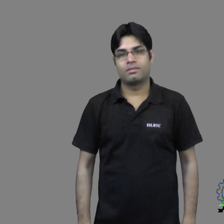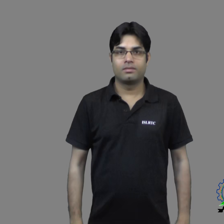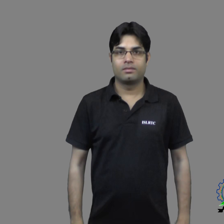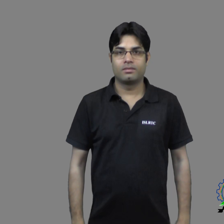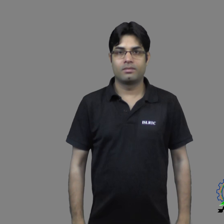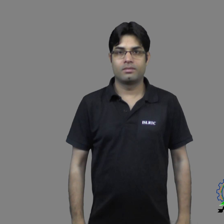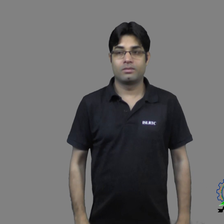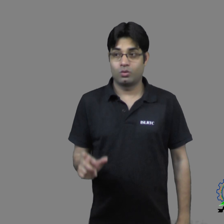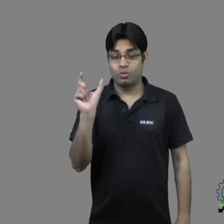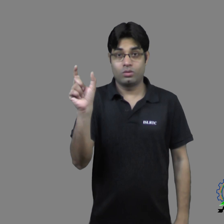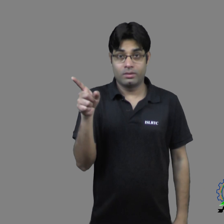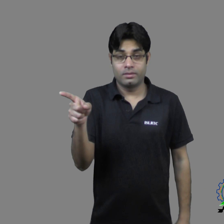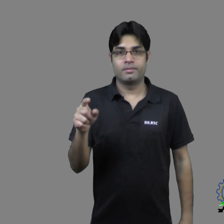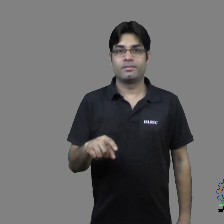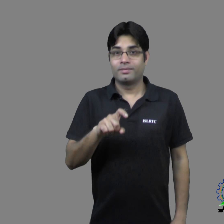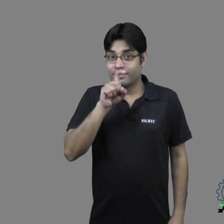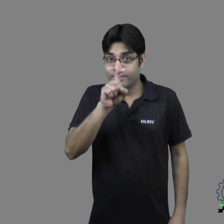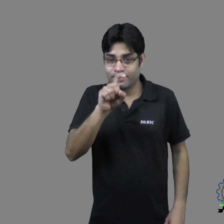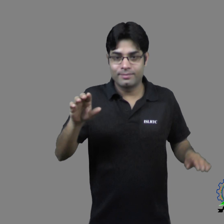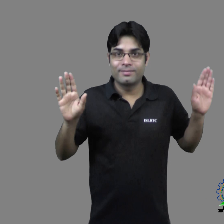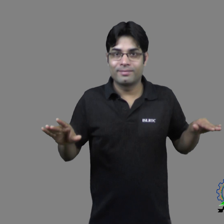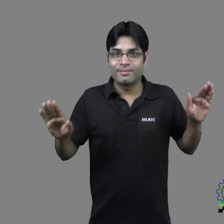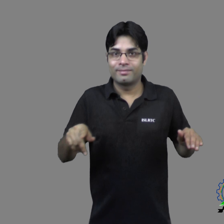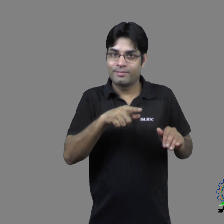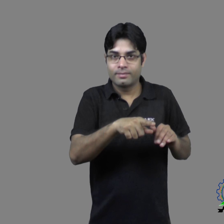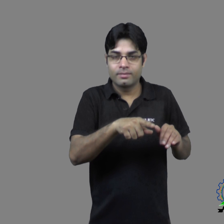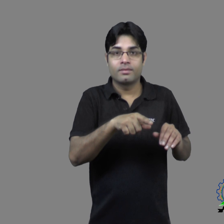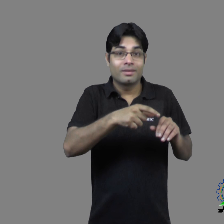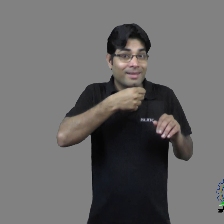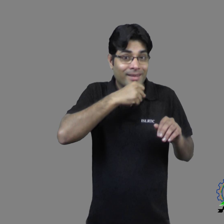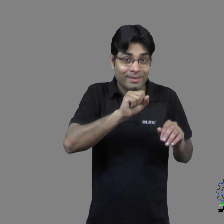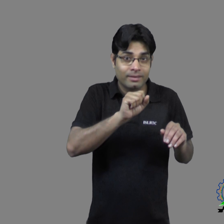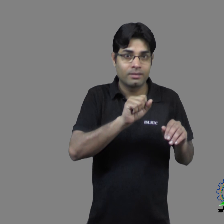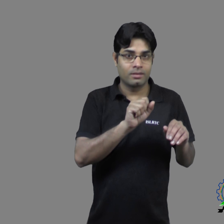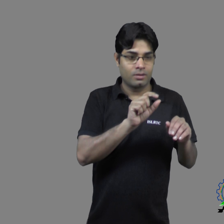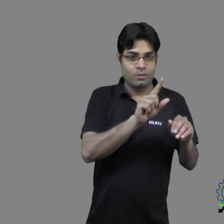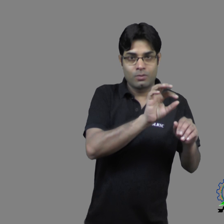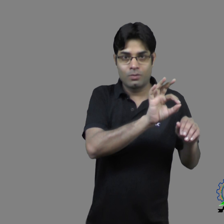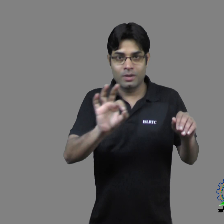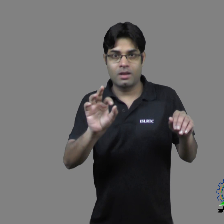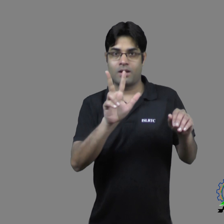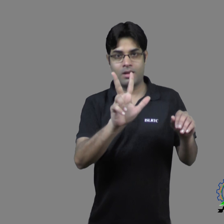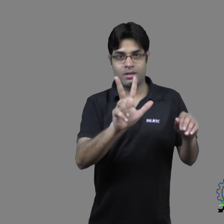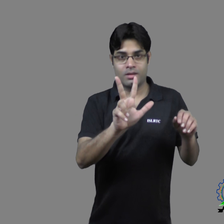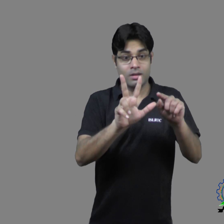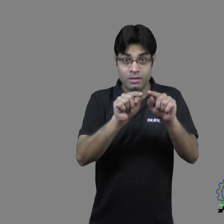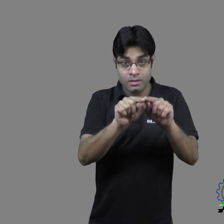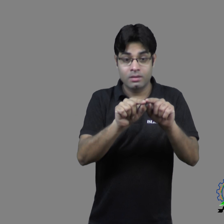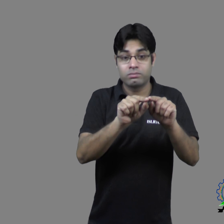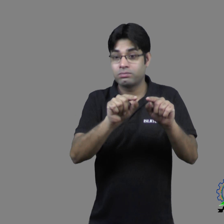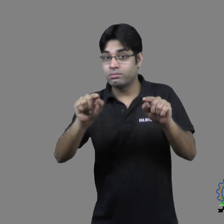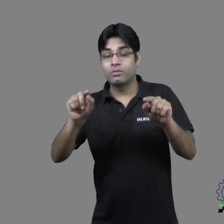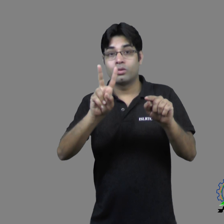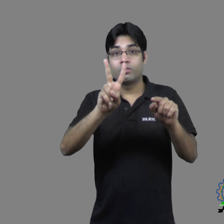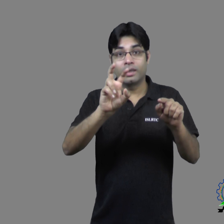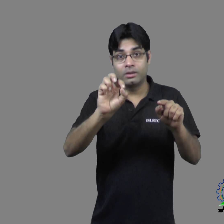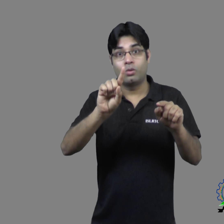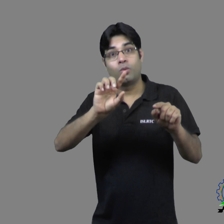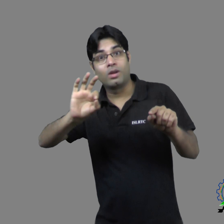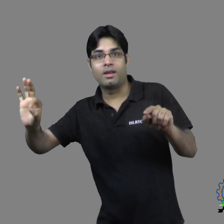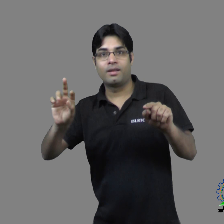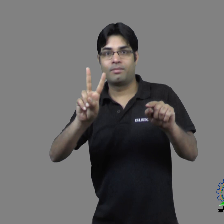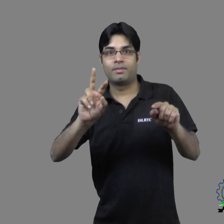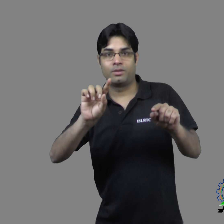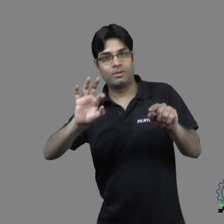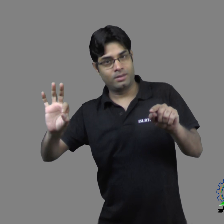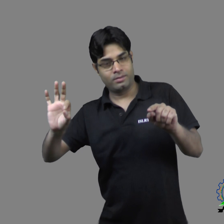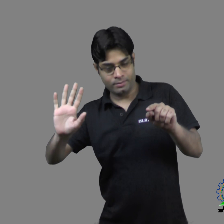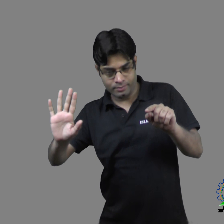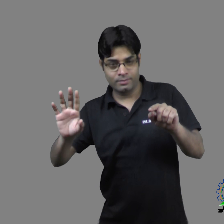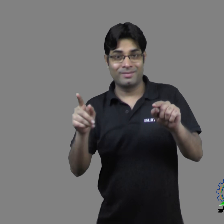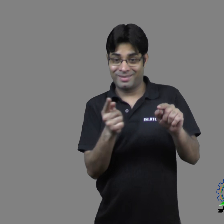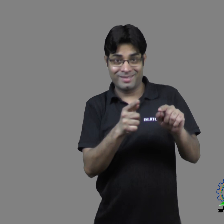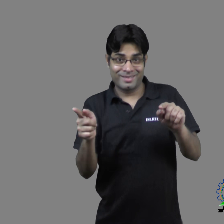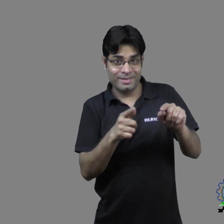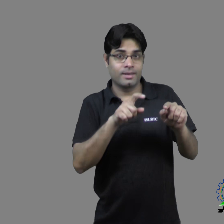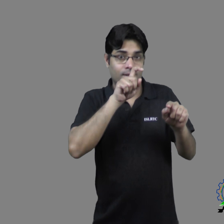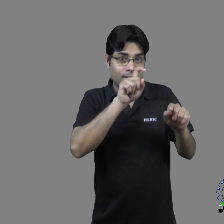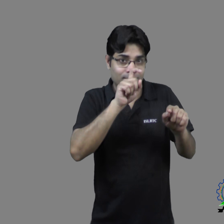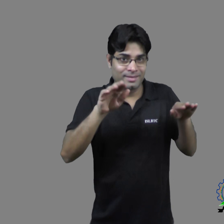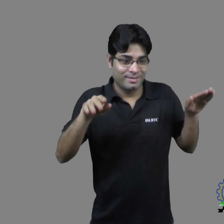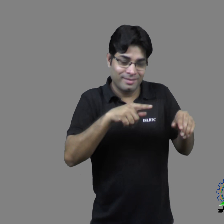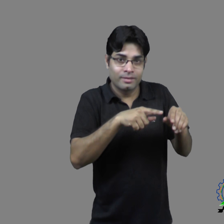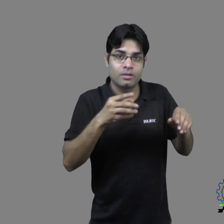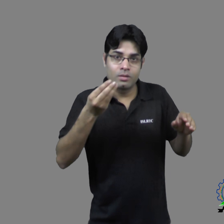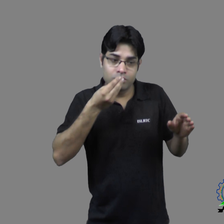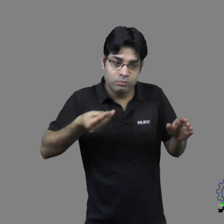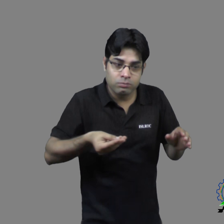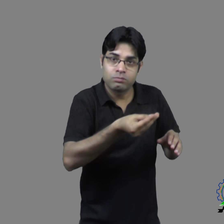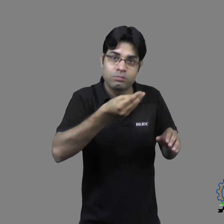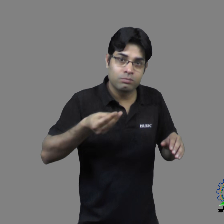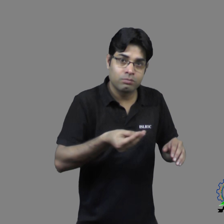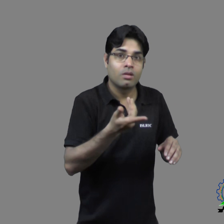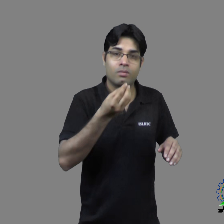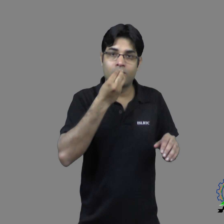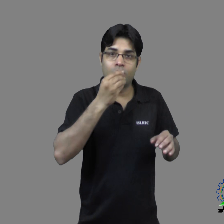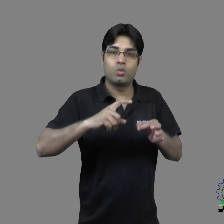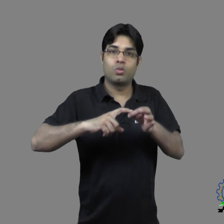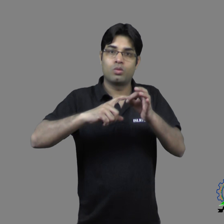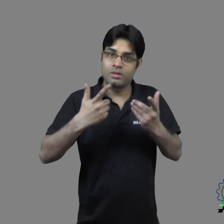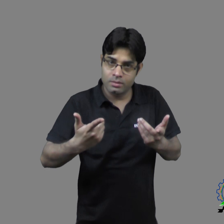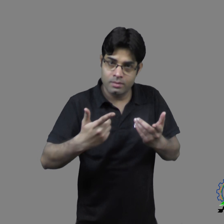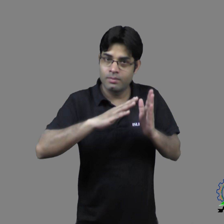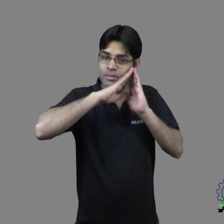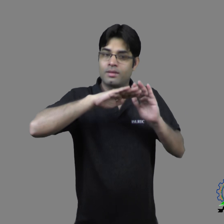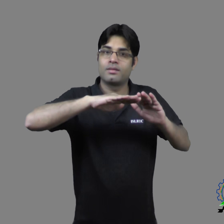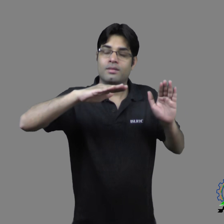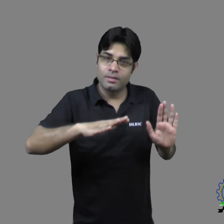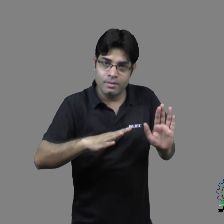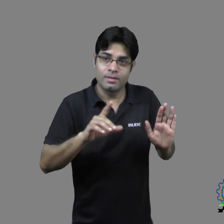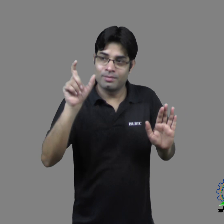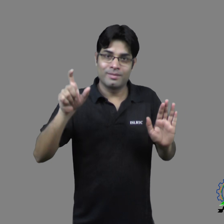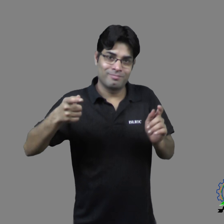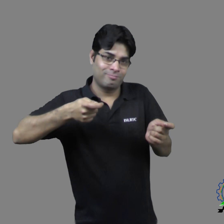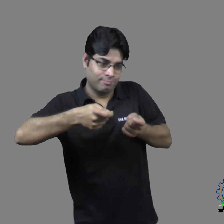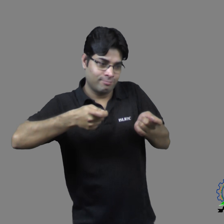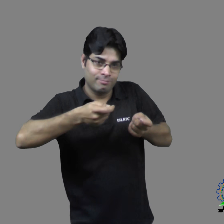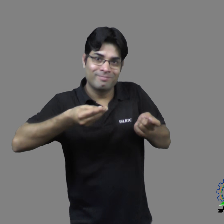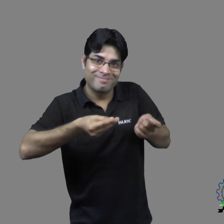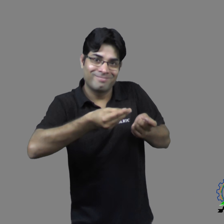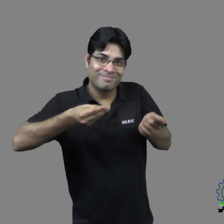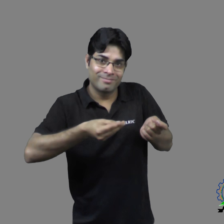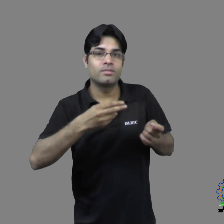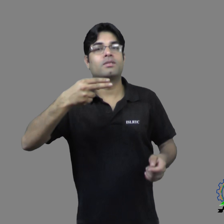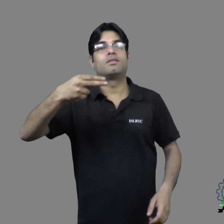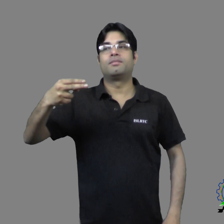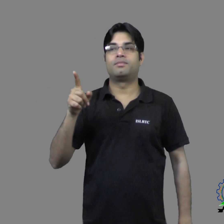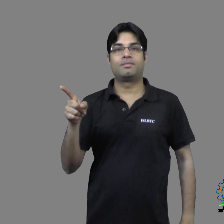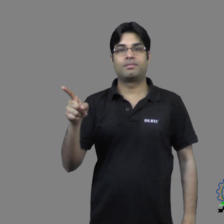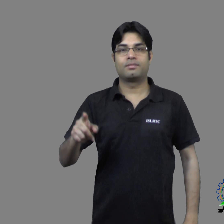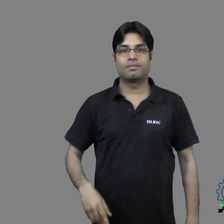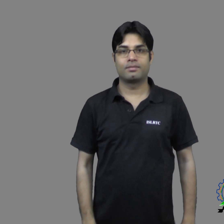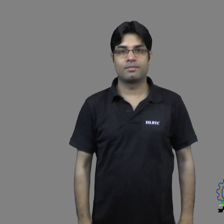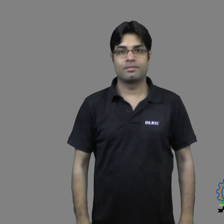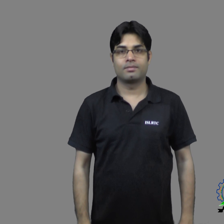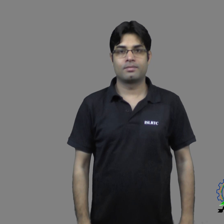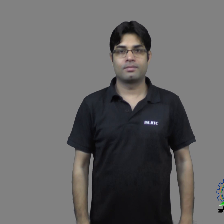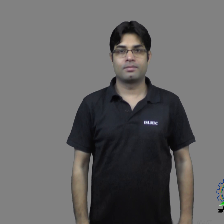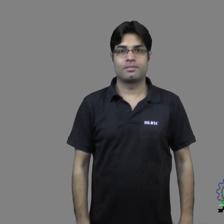Grower S Management